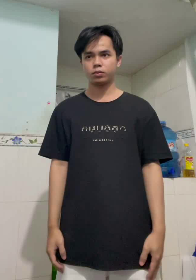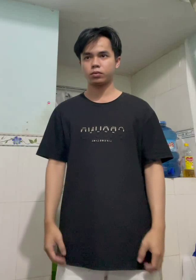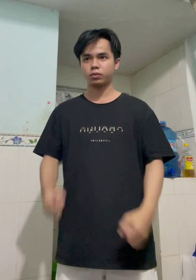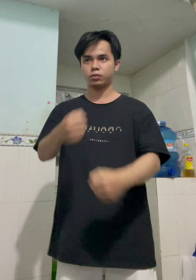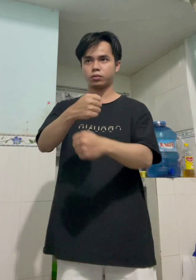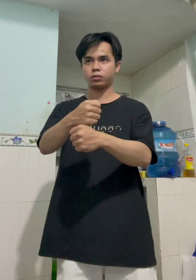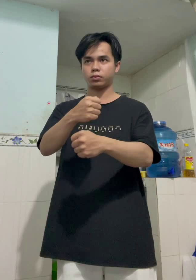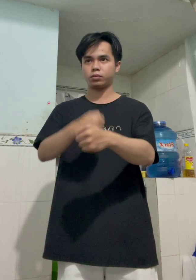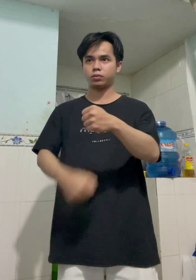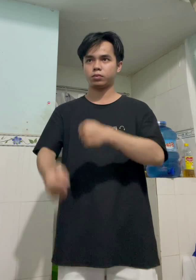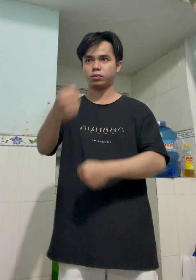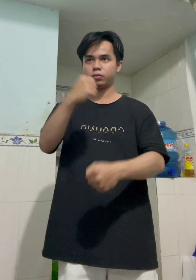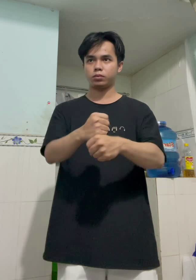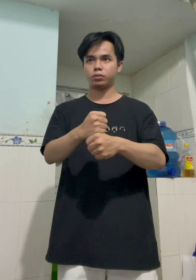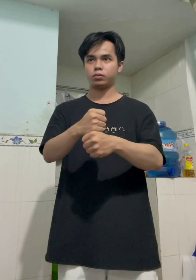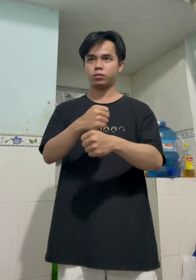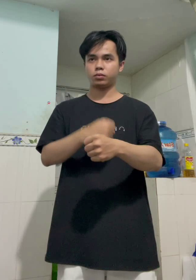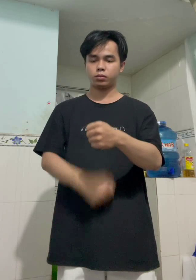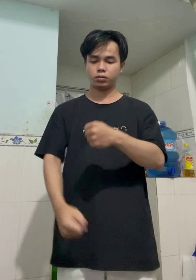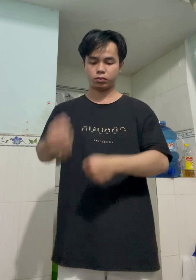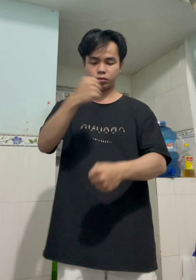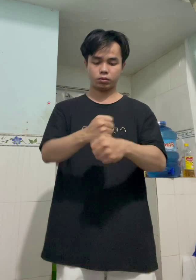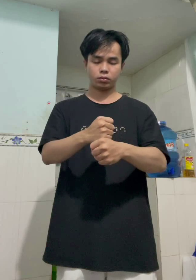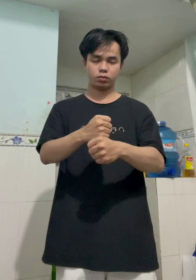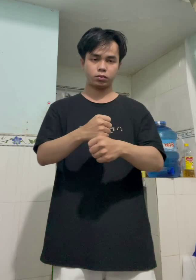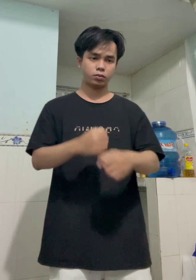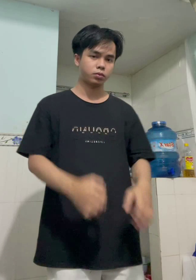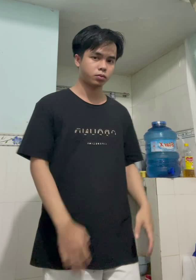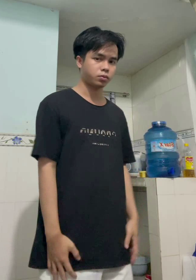quanh nam